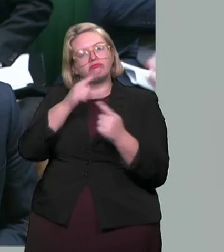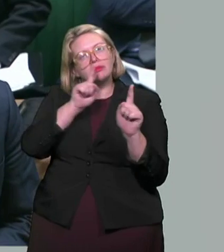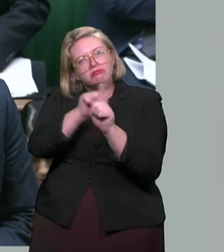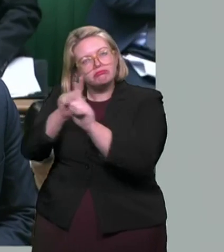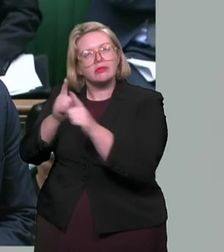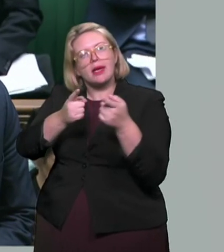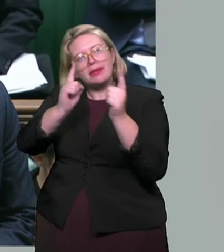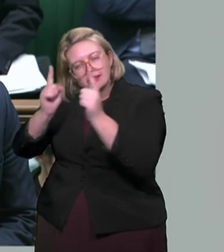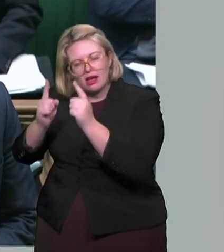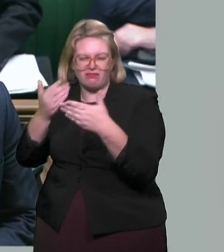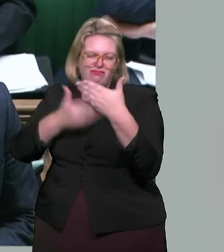This morning I had meetings with ministerial colleagues and others, in addition to my duties in this House.